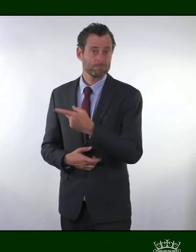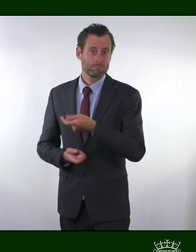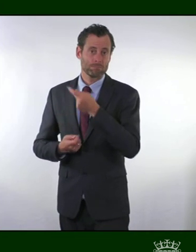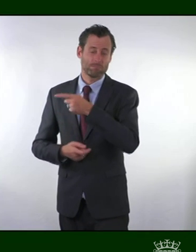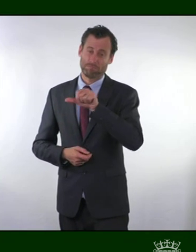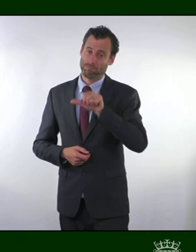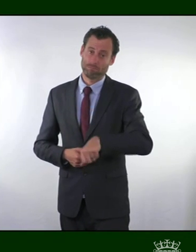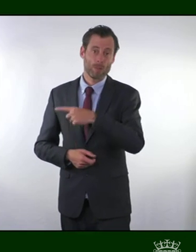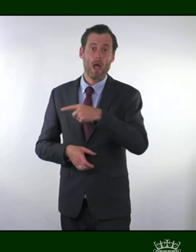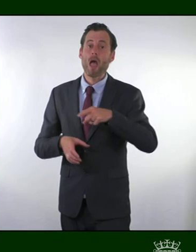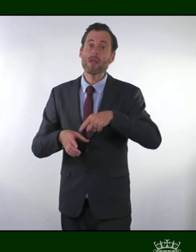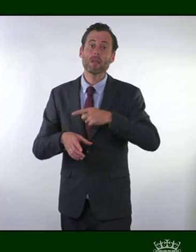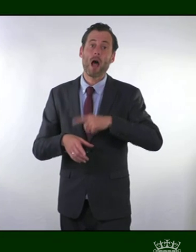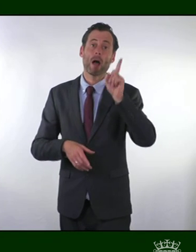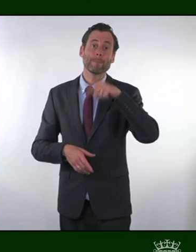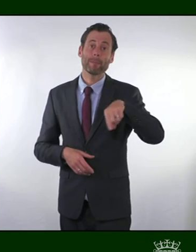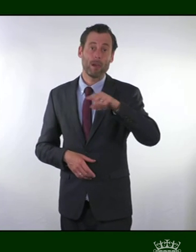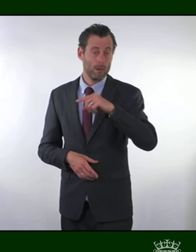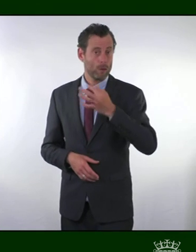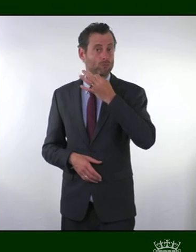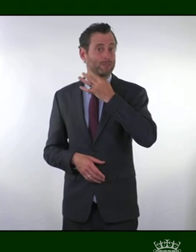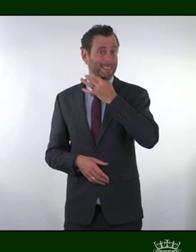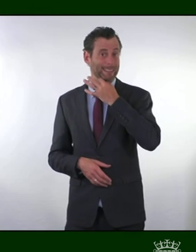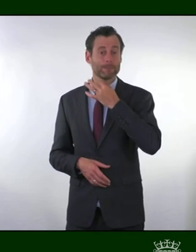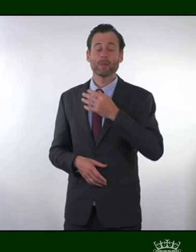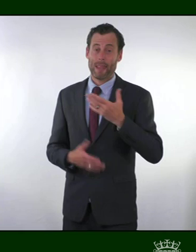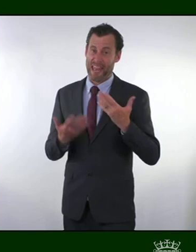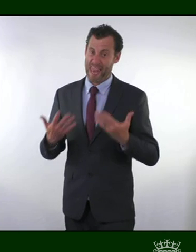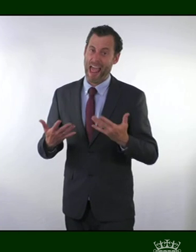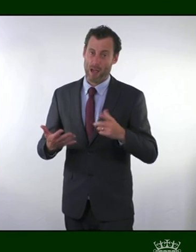They are two and a half times more likely to work in a sector that has been closed down.